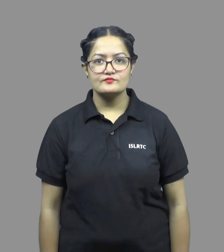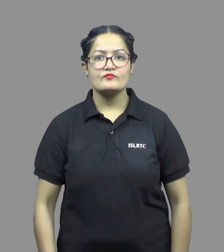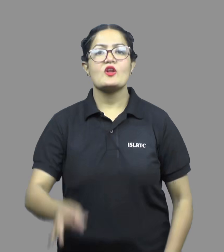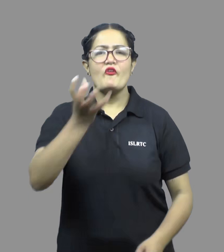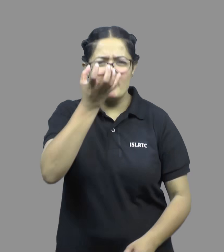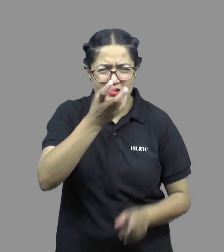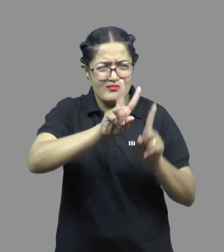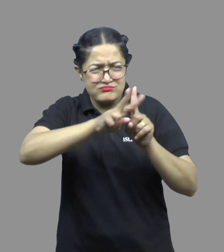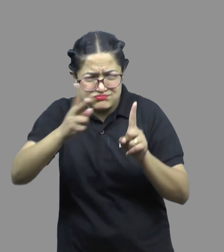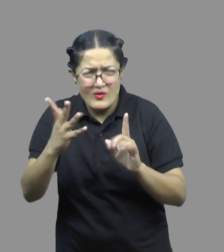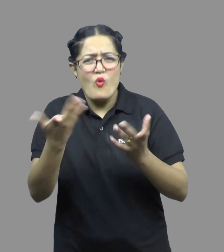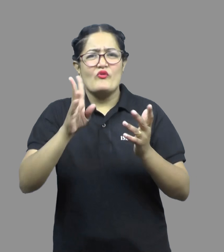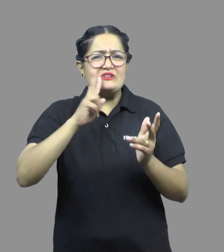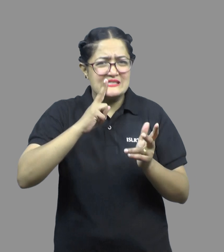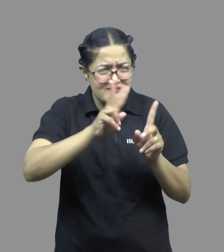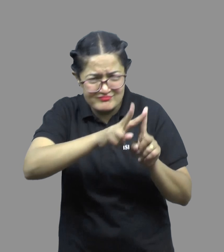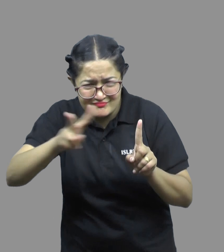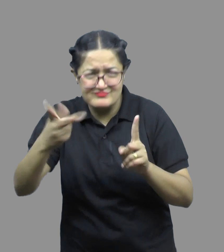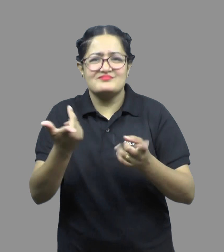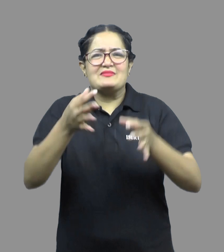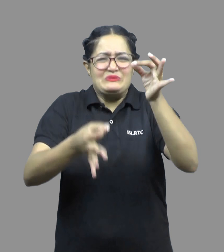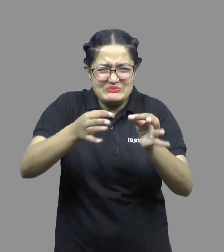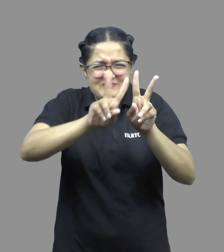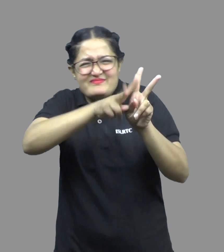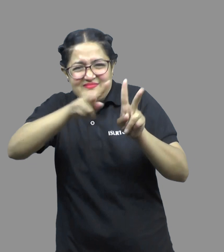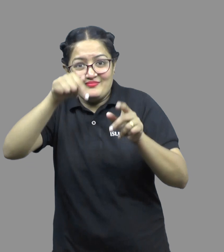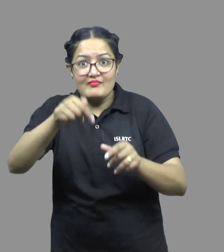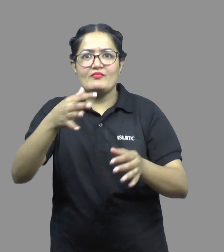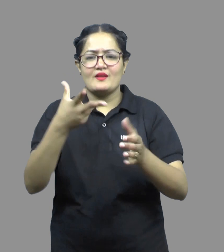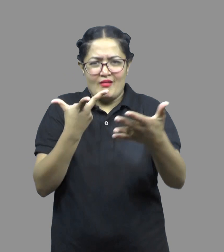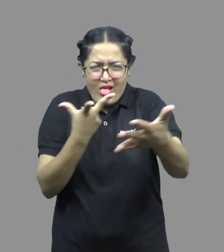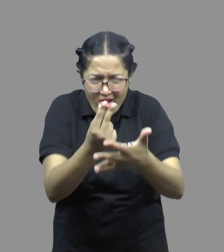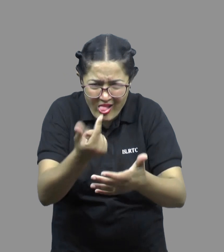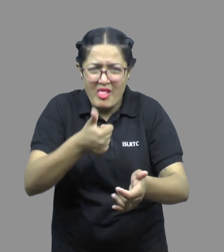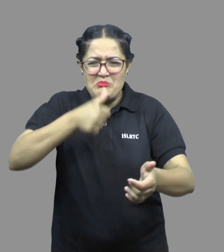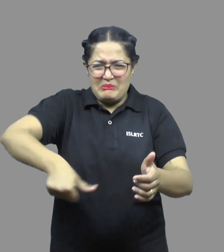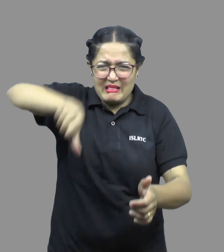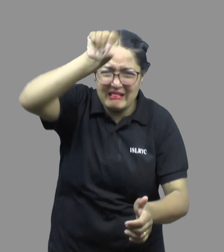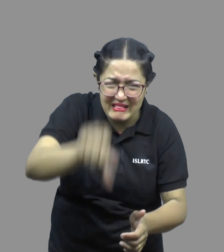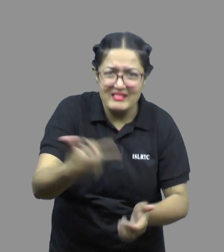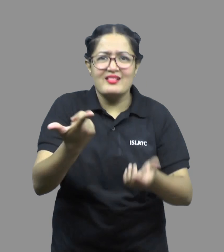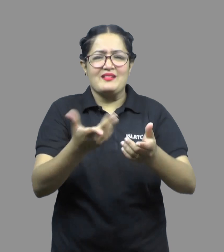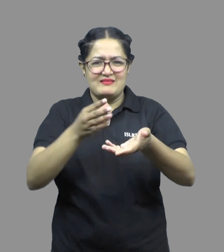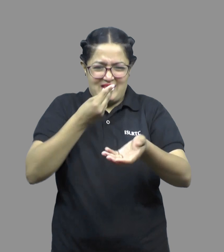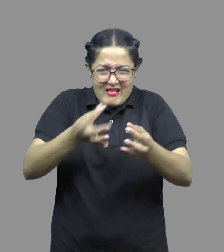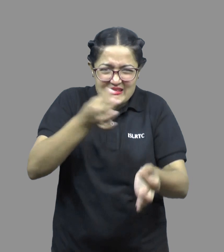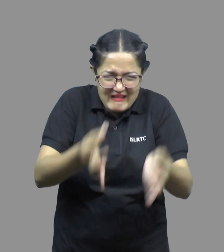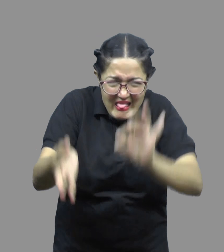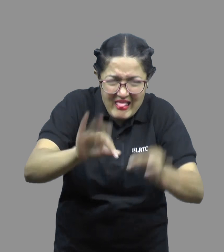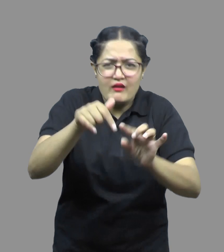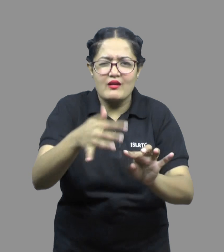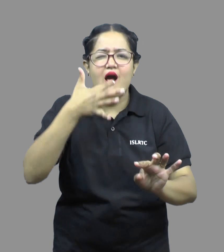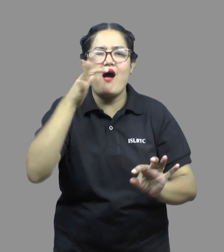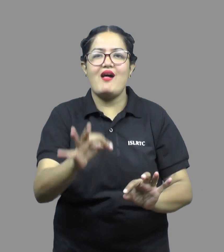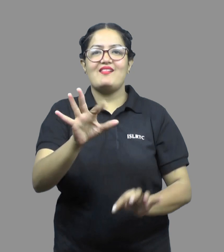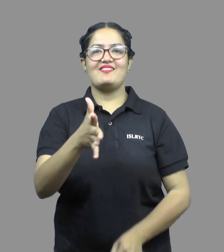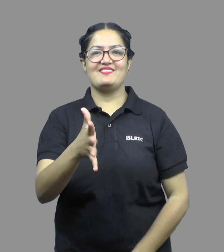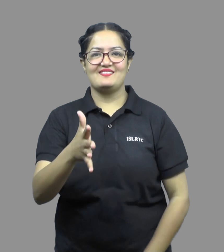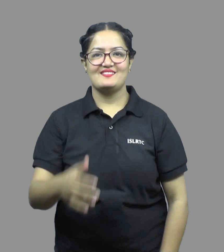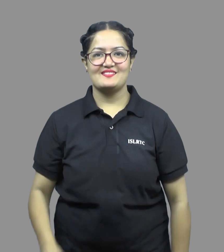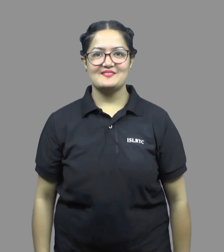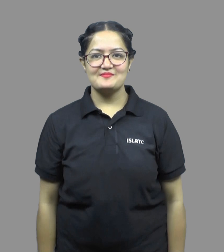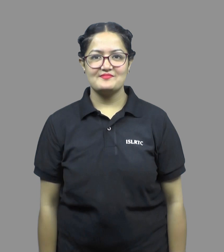Adulteration